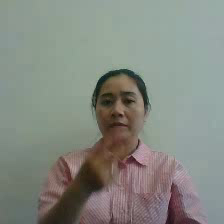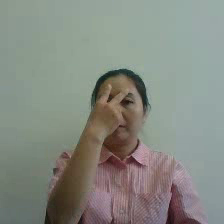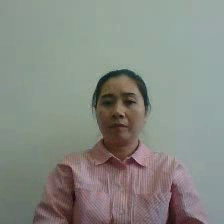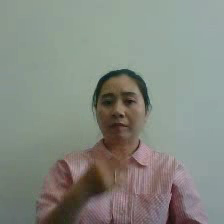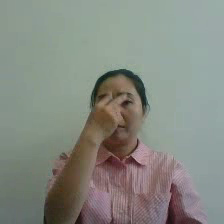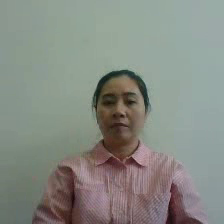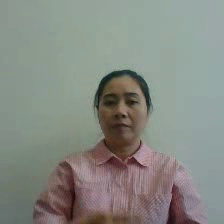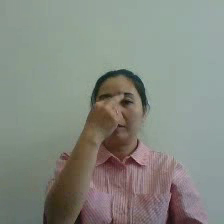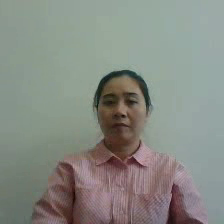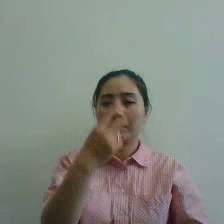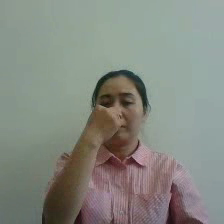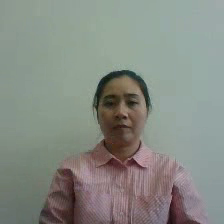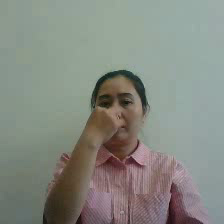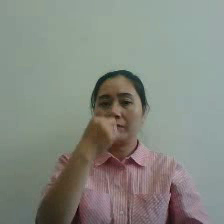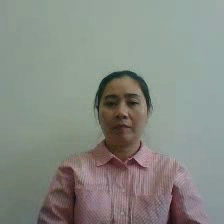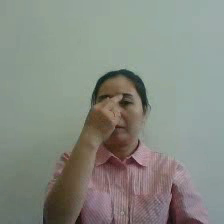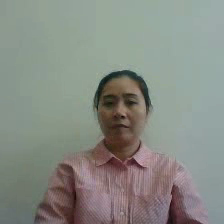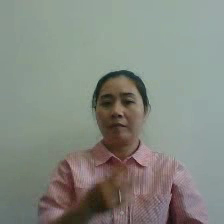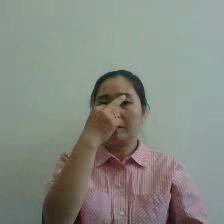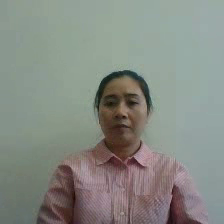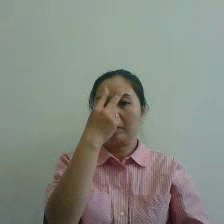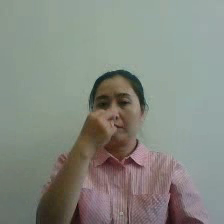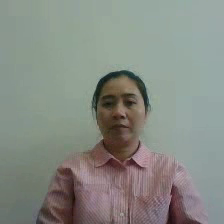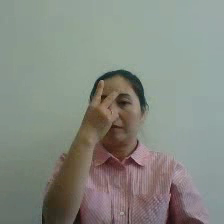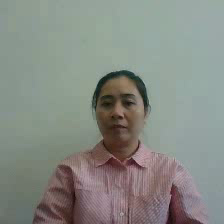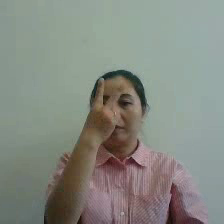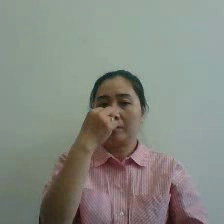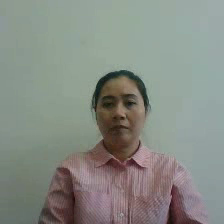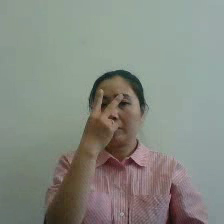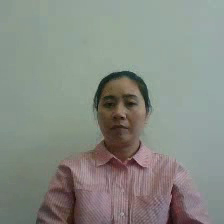Khóc